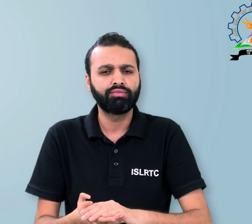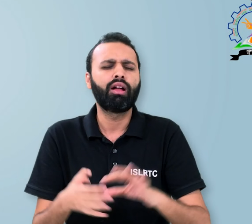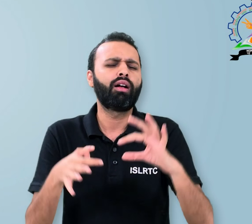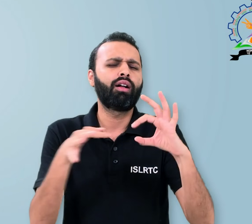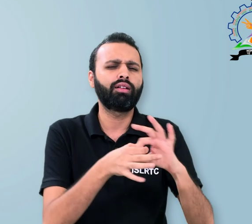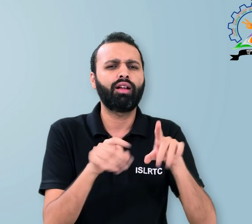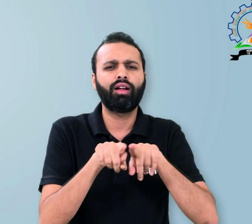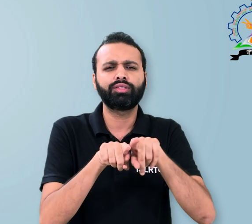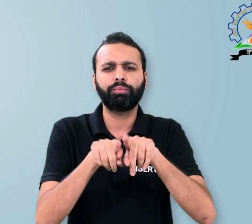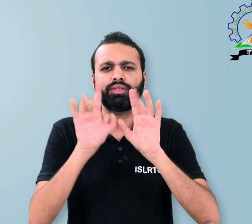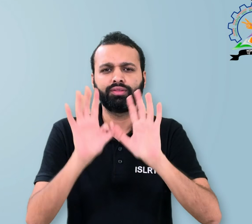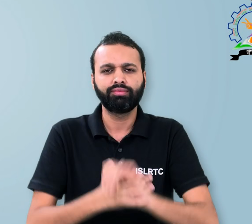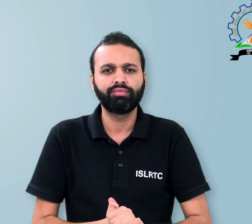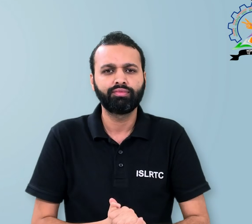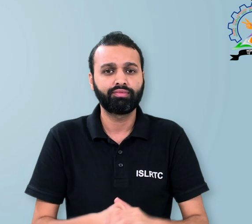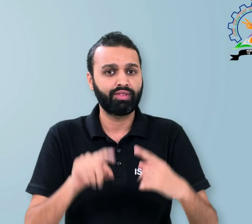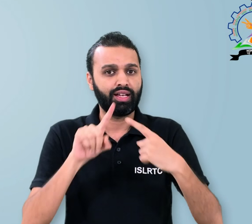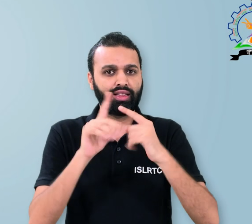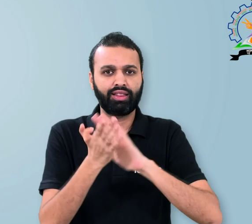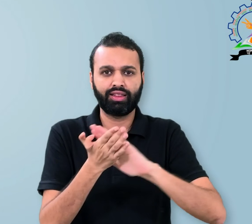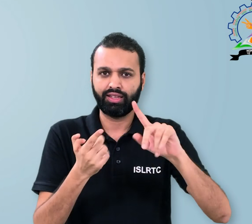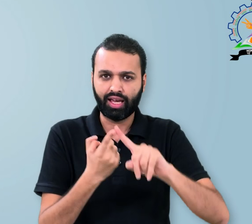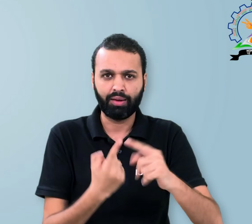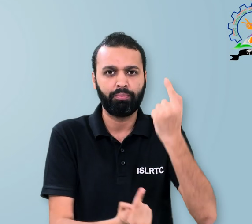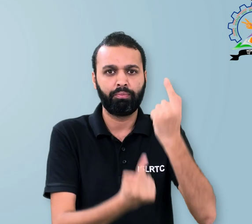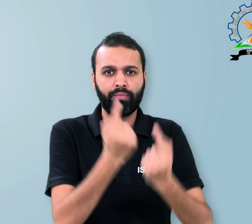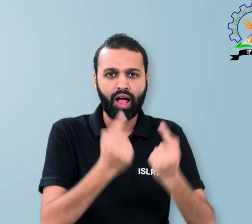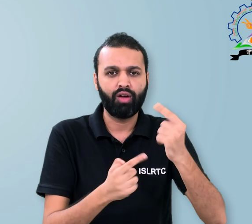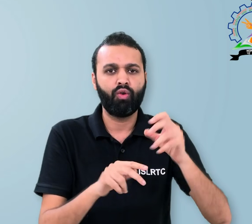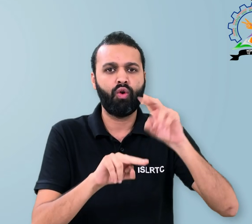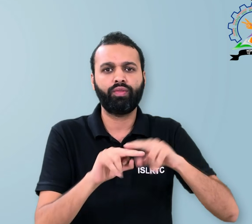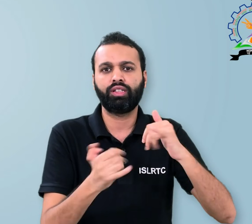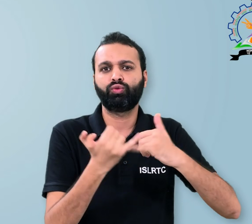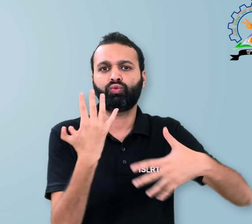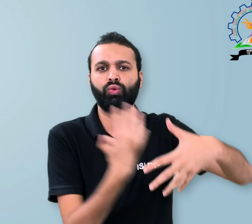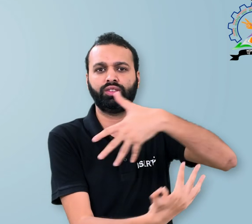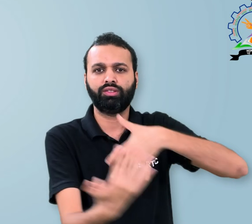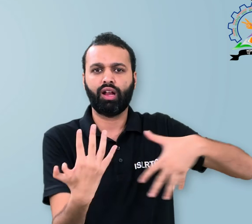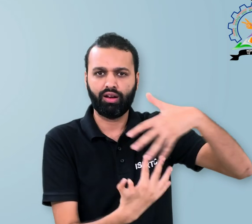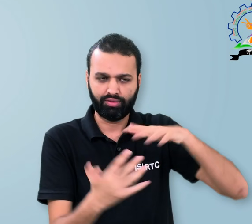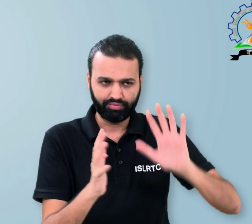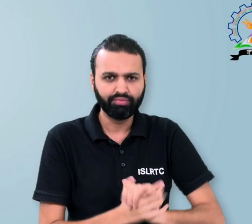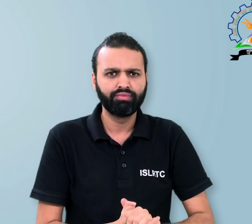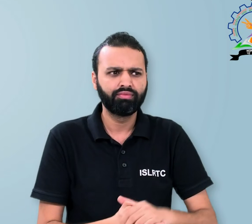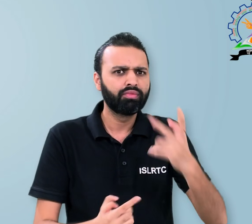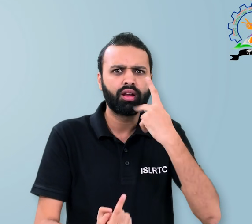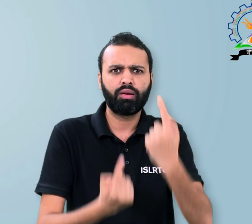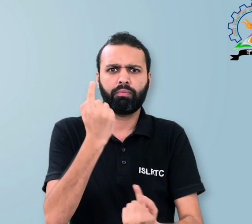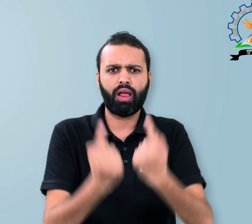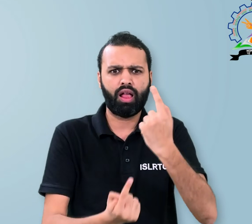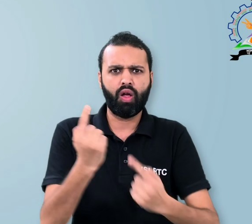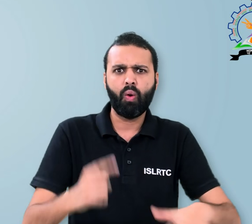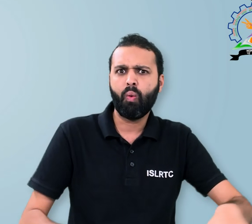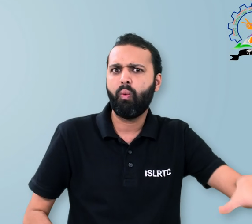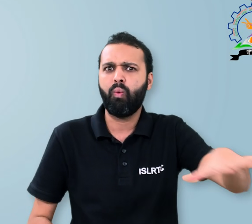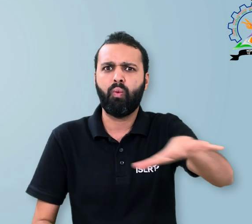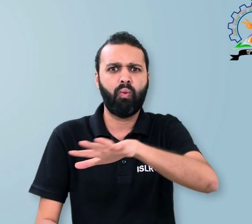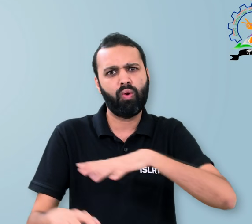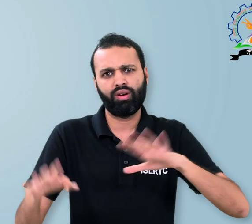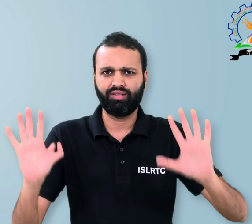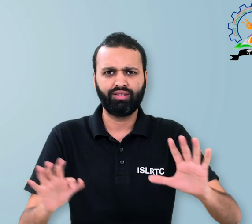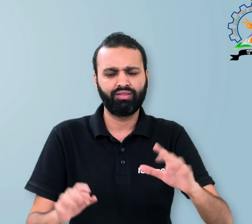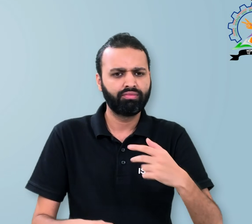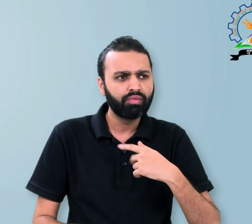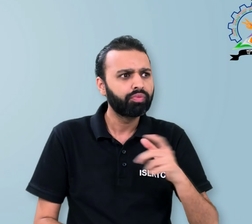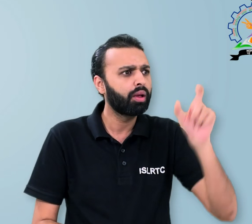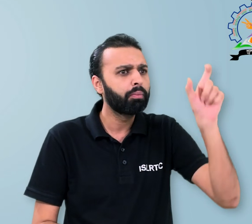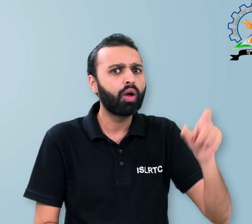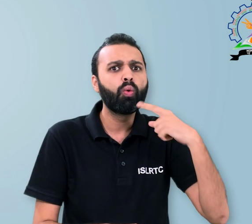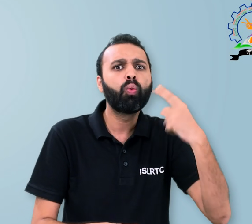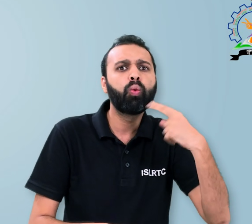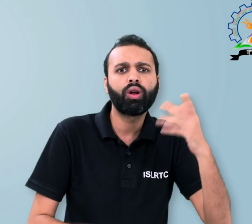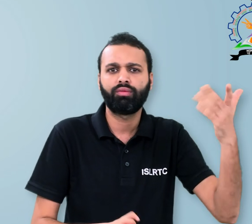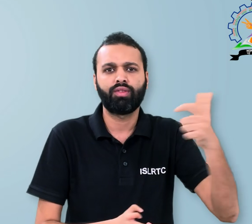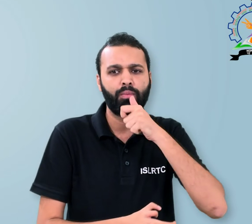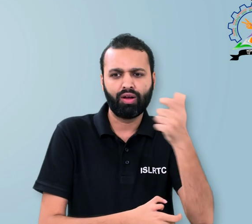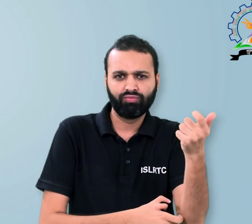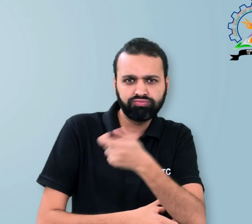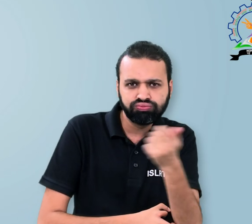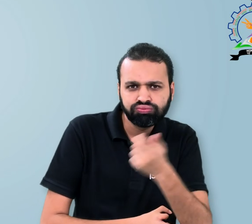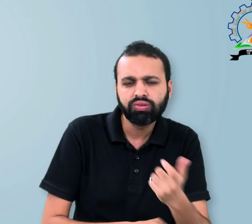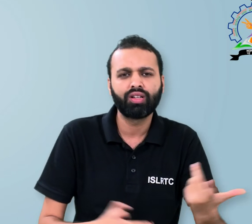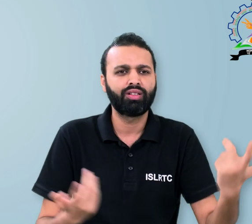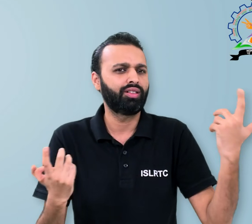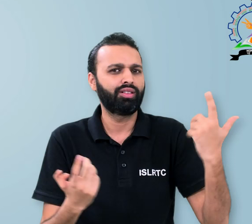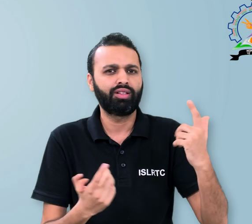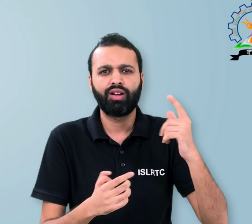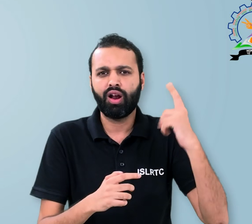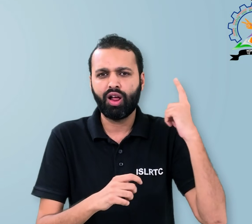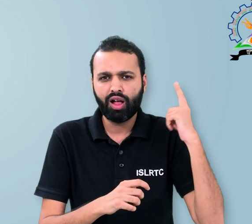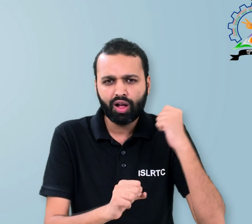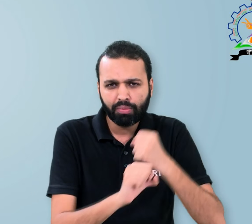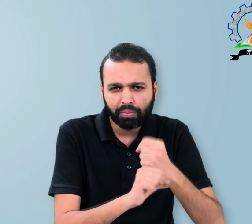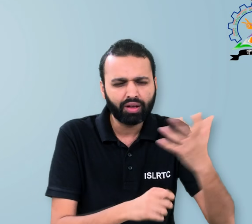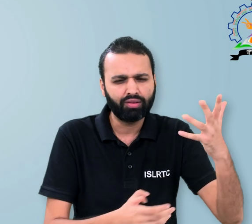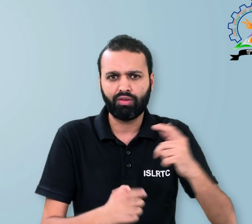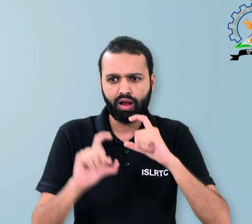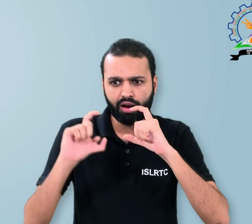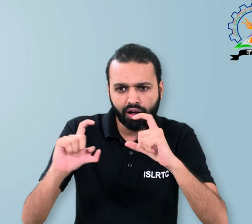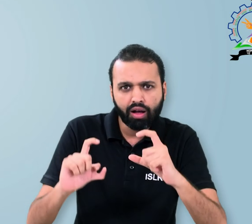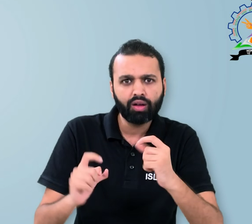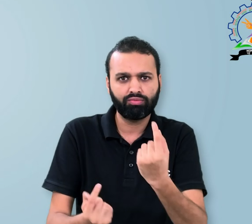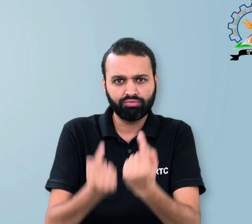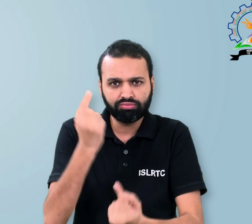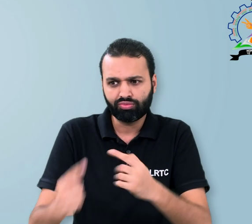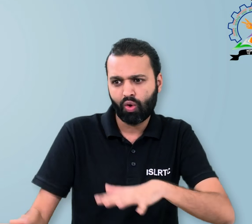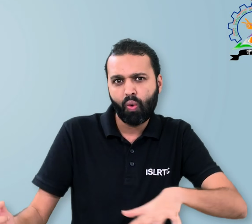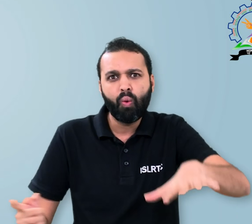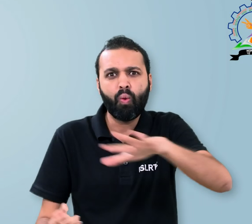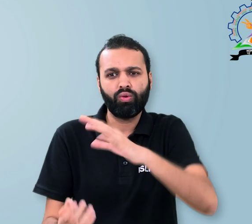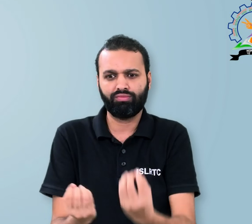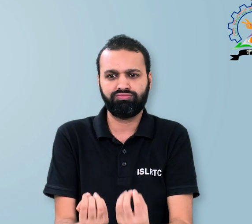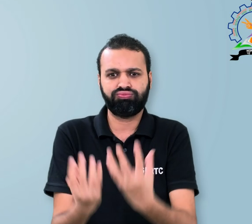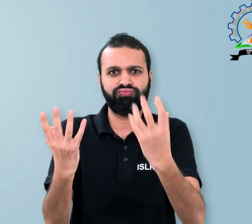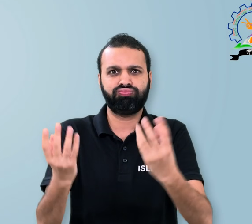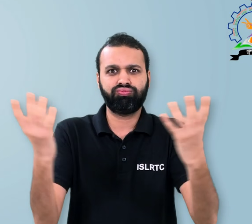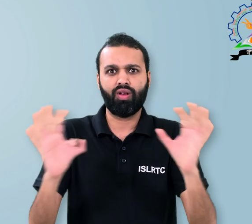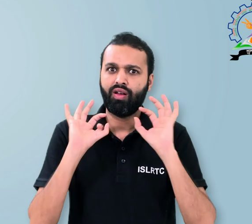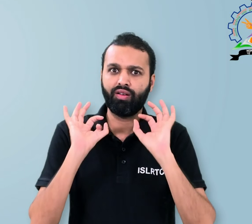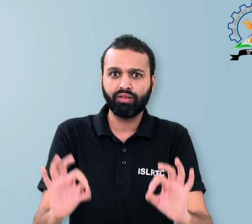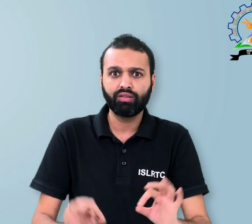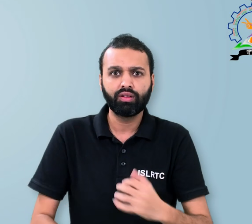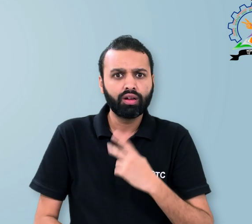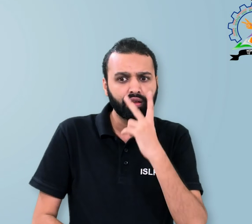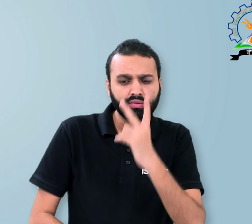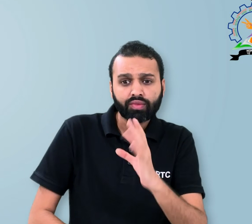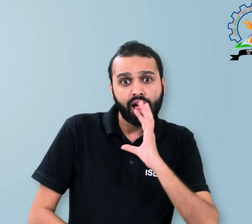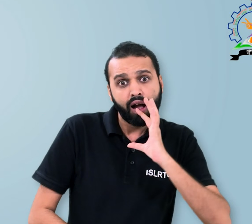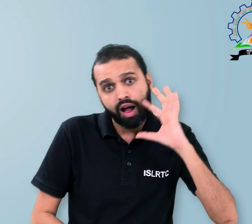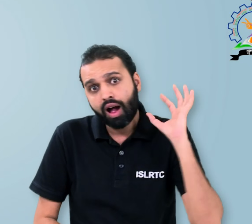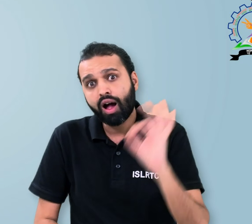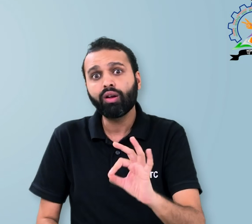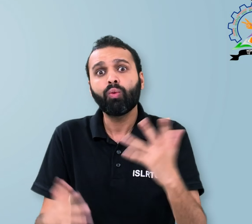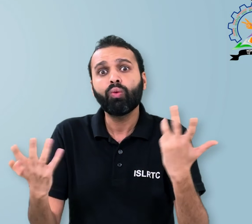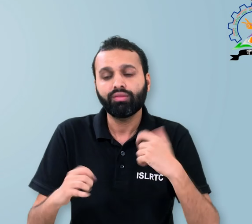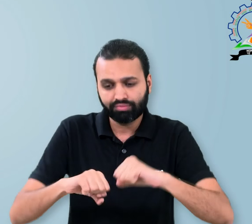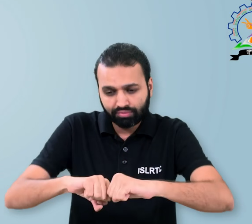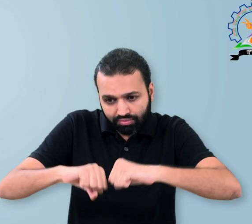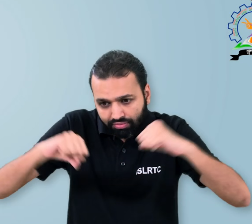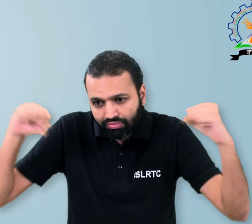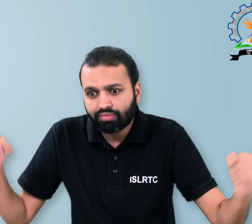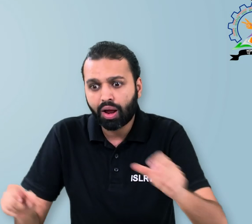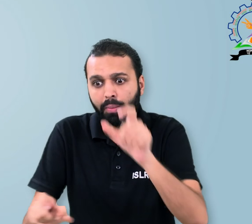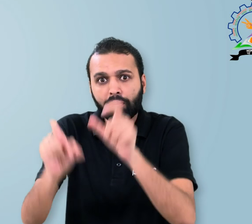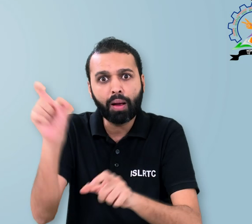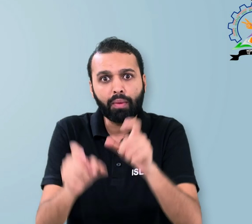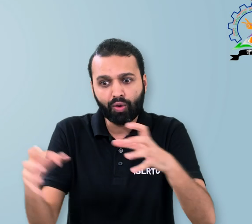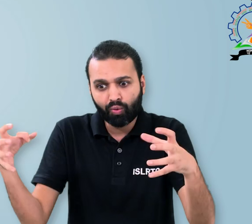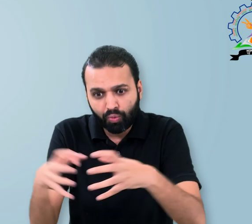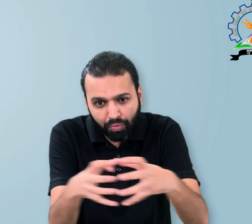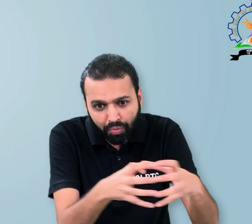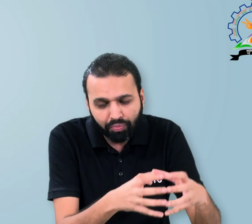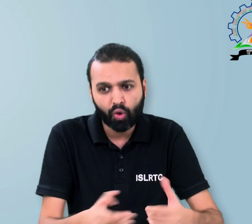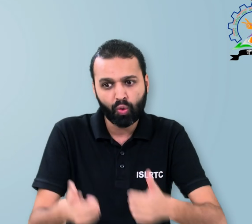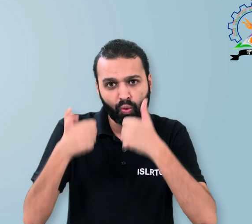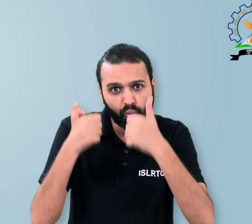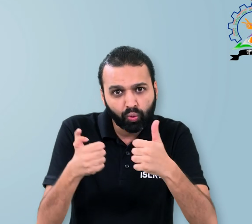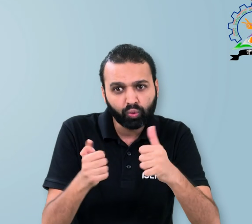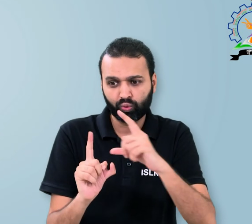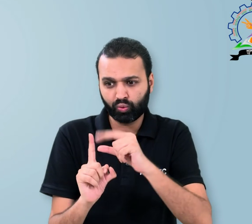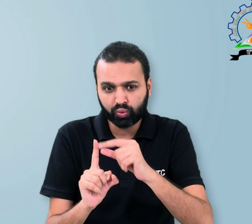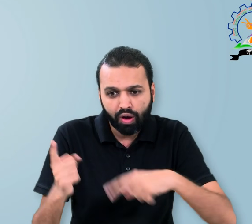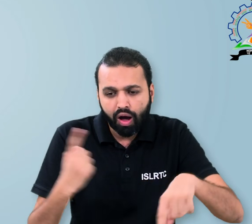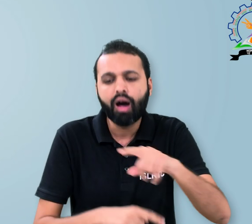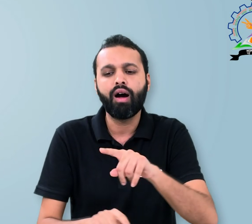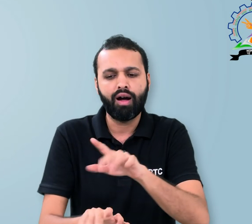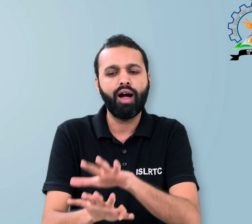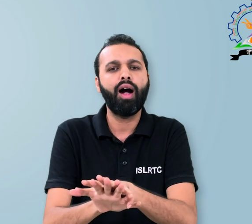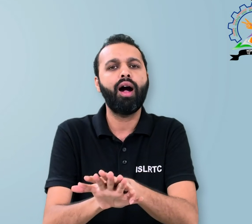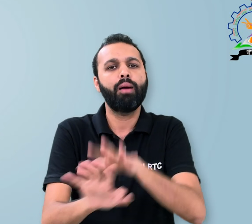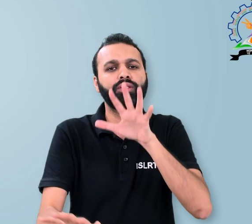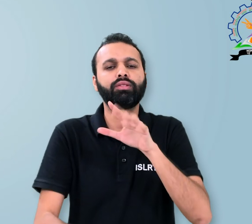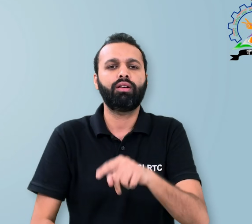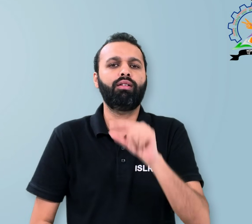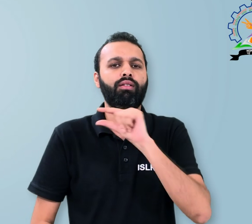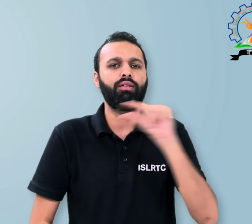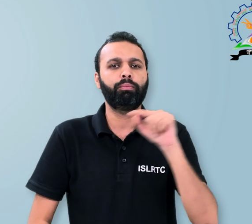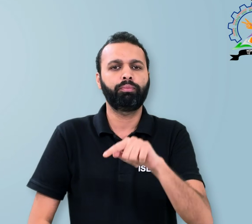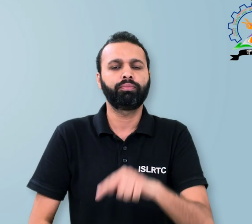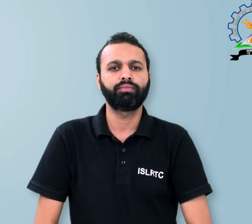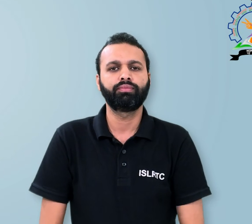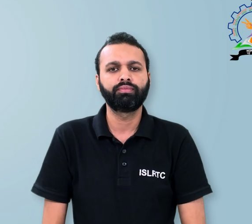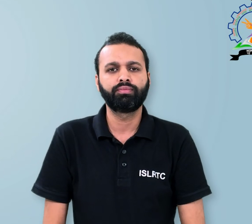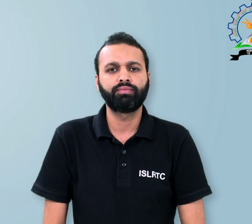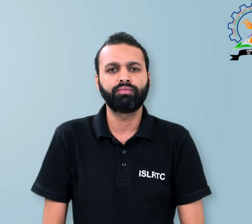For example in The Garden of Society , the garden & the green foilage is the abstract representation of people & communities in society, while the gardner is the abstract representation of the government / leadership of the society.